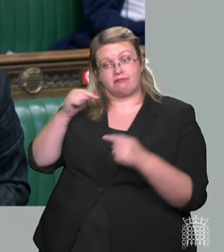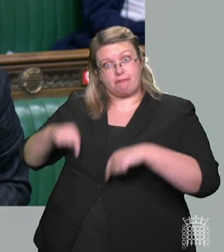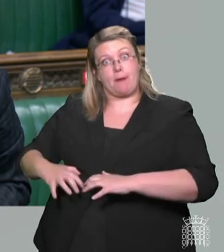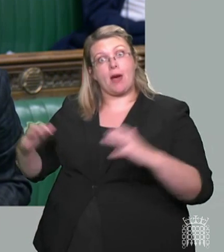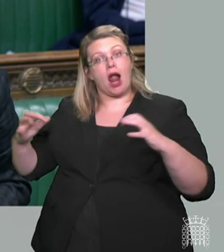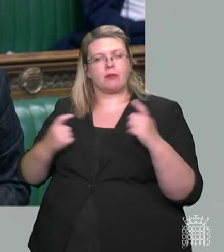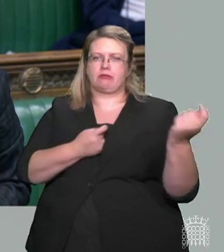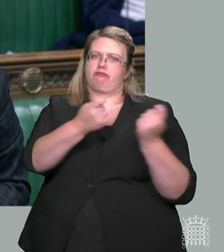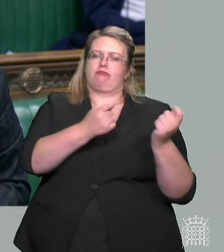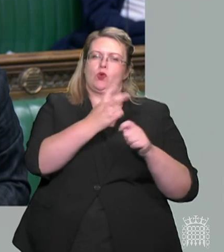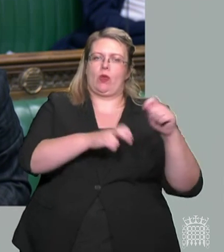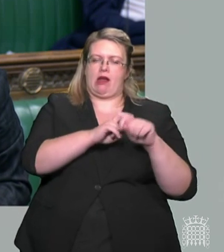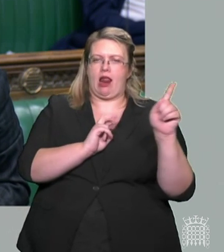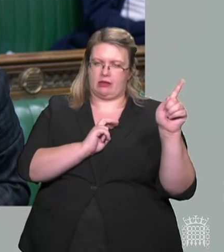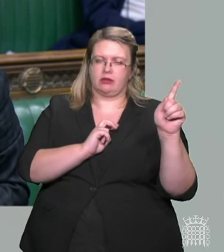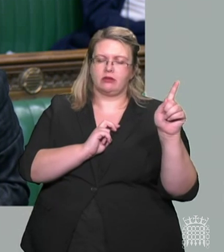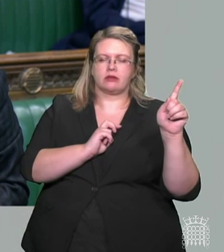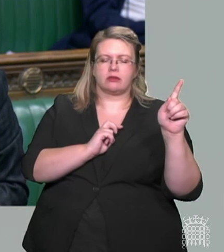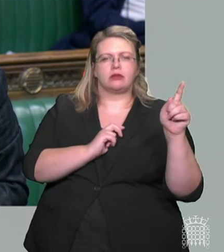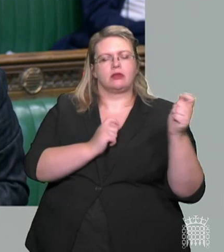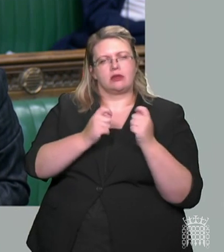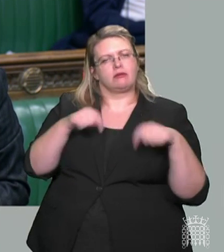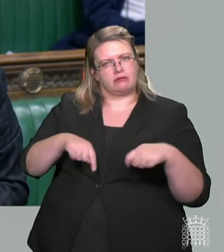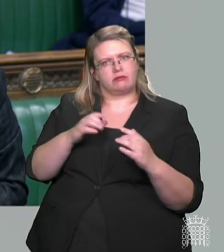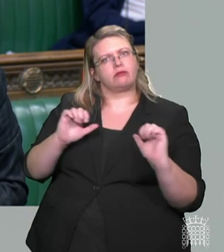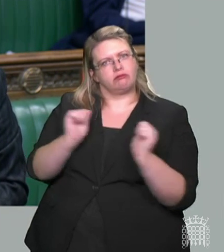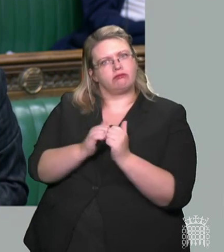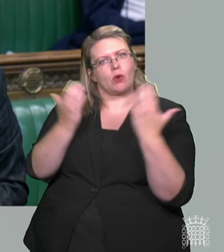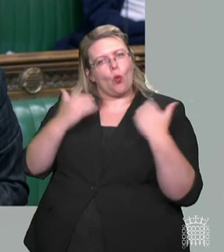The judgment today confirms that Parliament is sovereign.